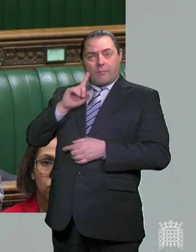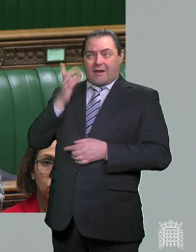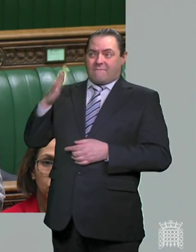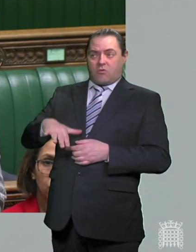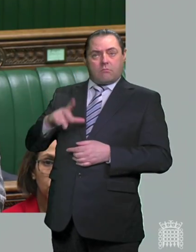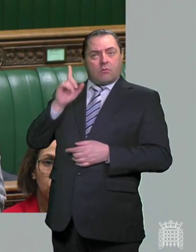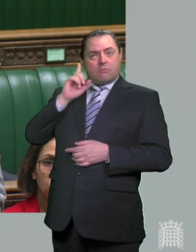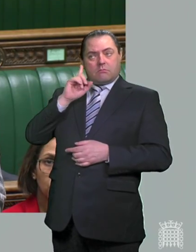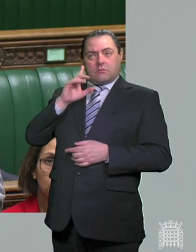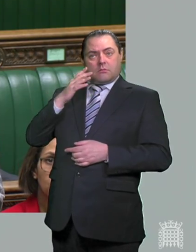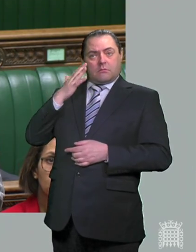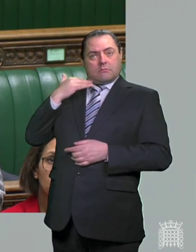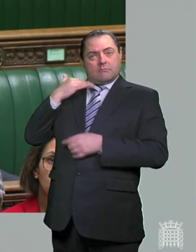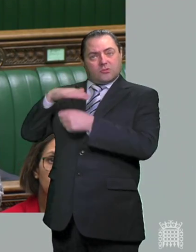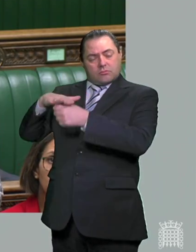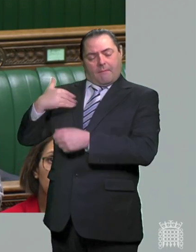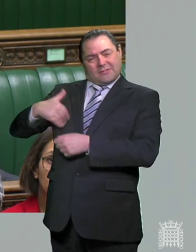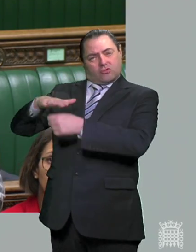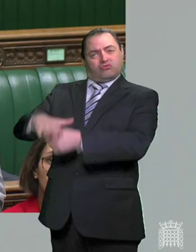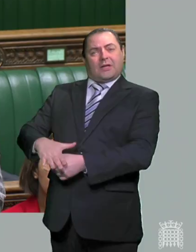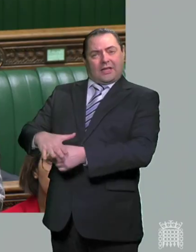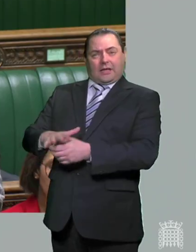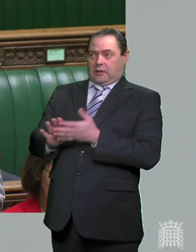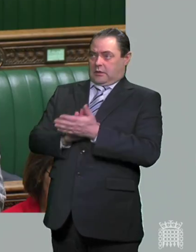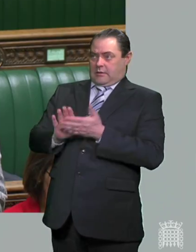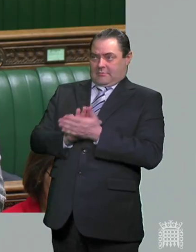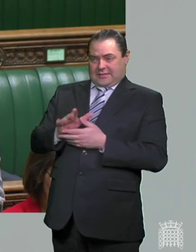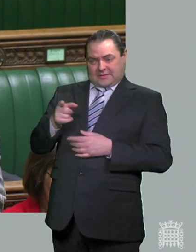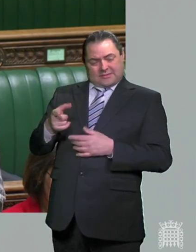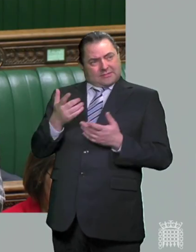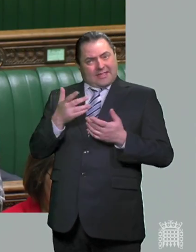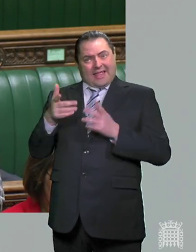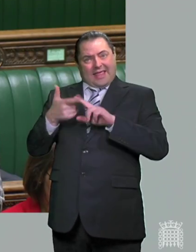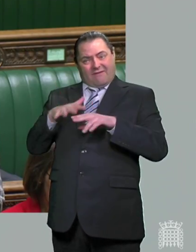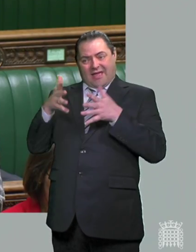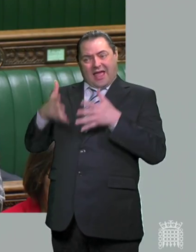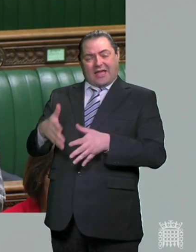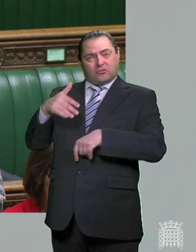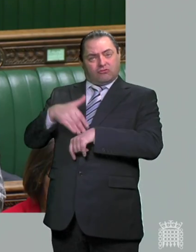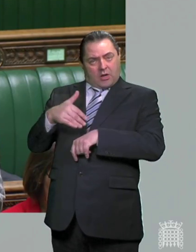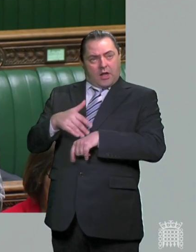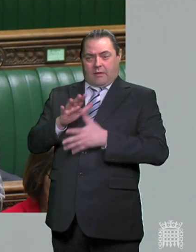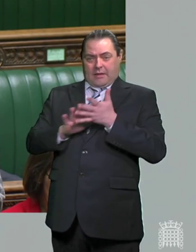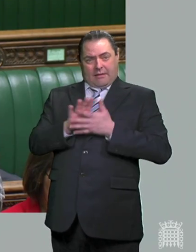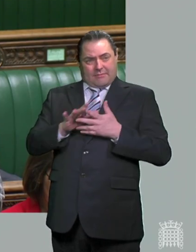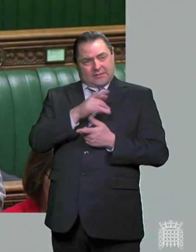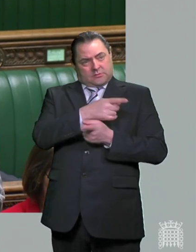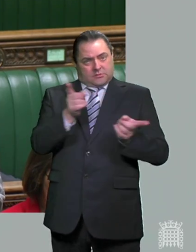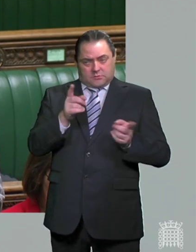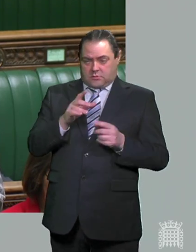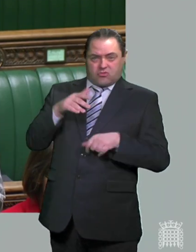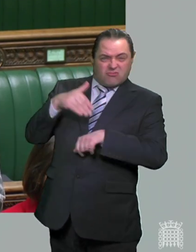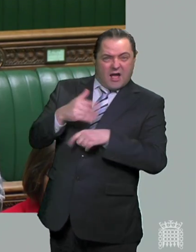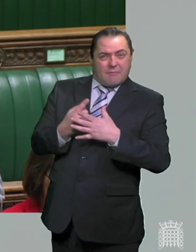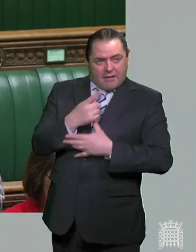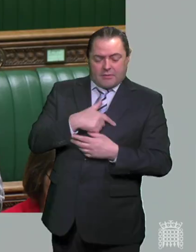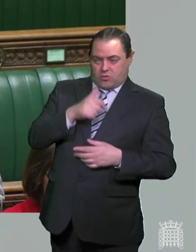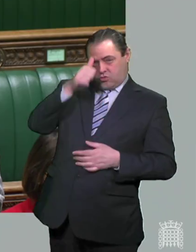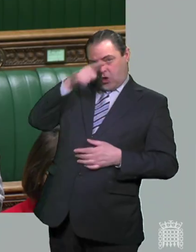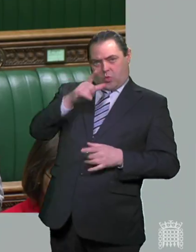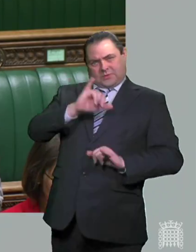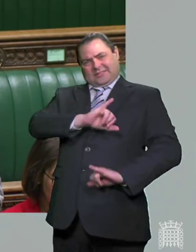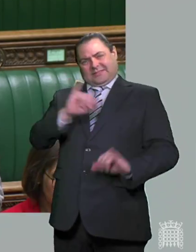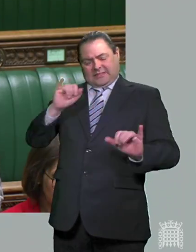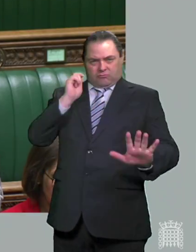Therefore, making misogyny a hate crime would send such a powerful signal to all offenders that all their offences will be taken with the utmost seriousness and investigated properly.